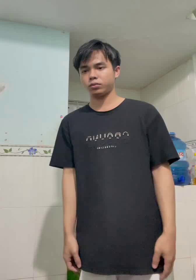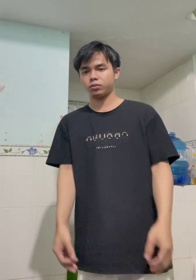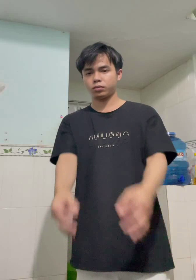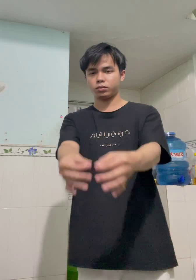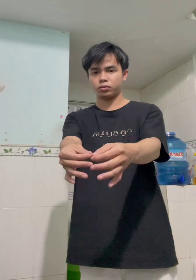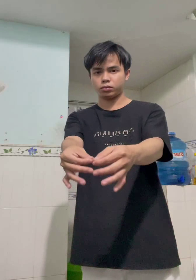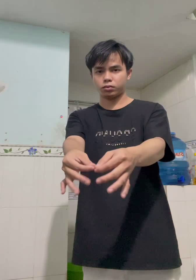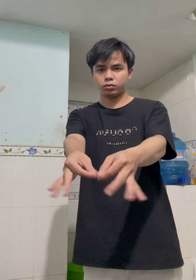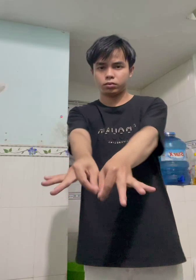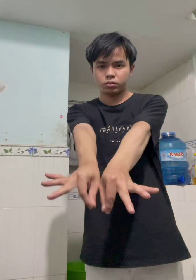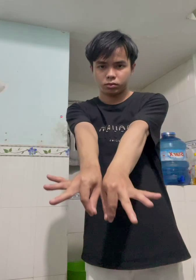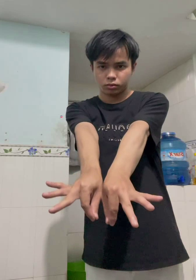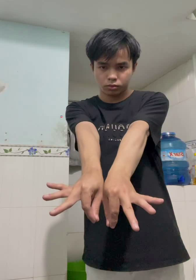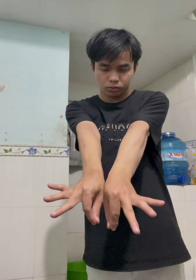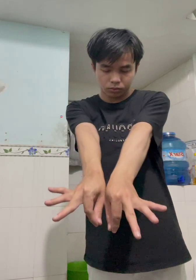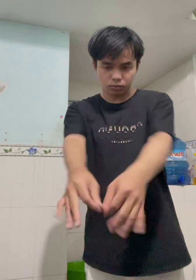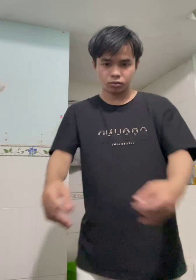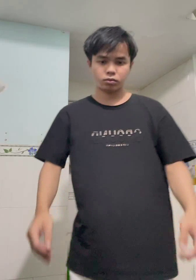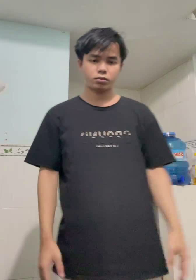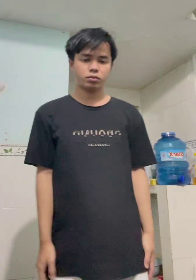cai gi